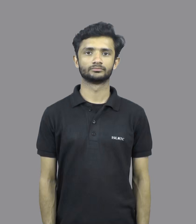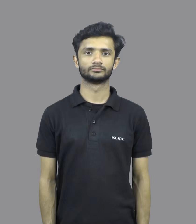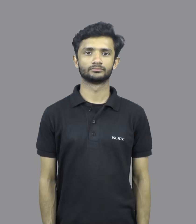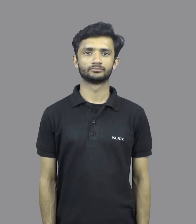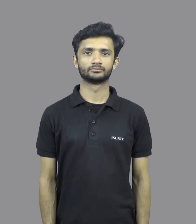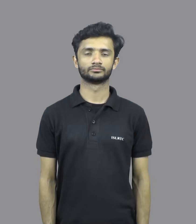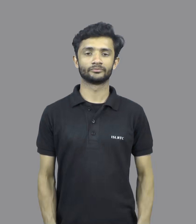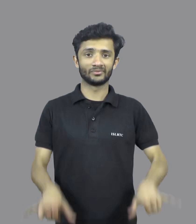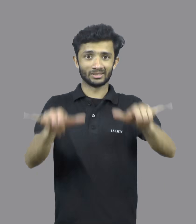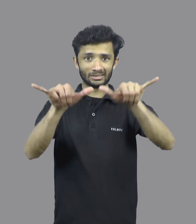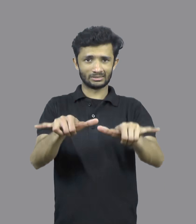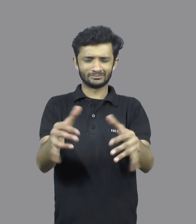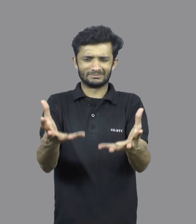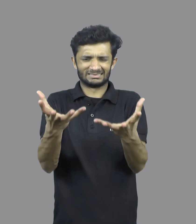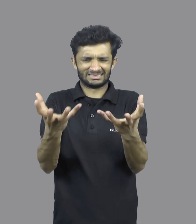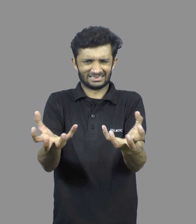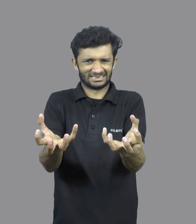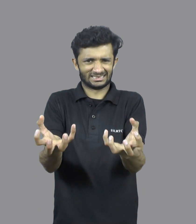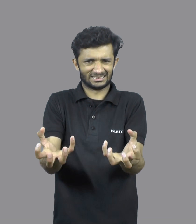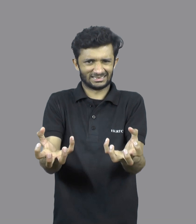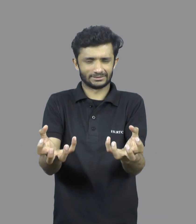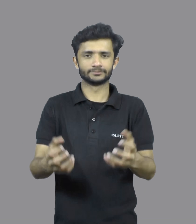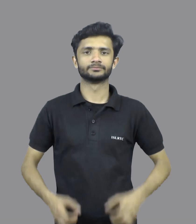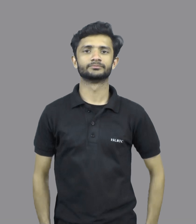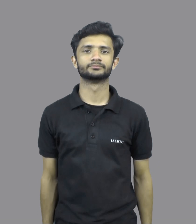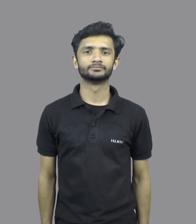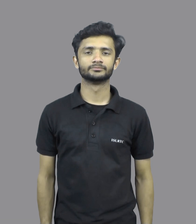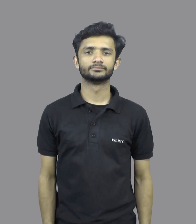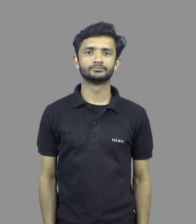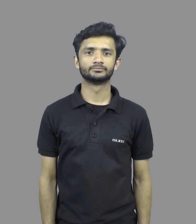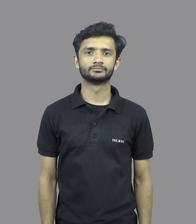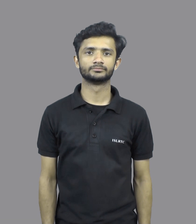Drought